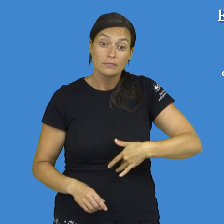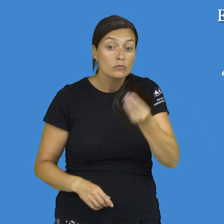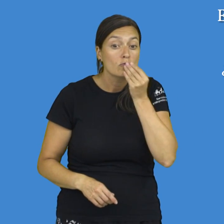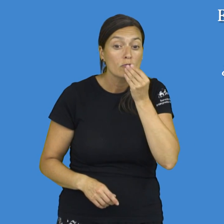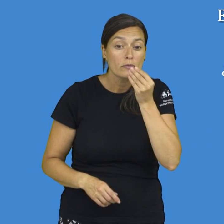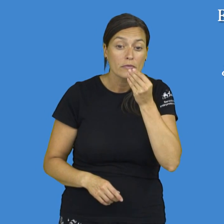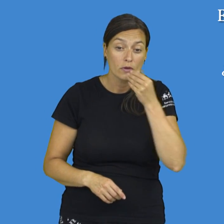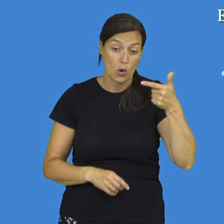comer